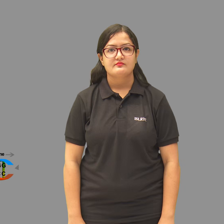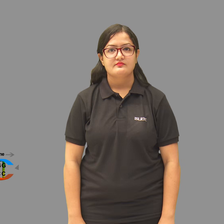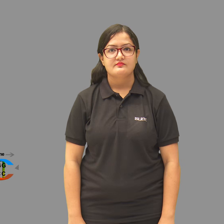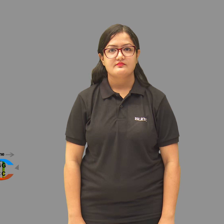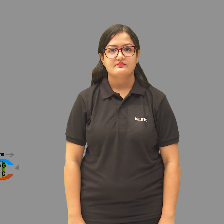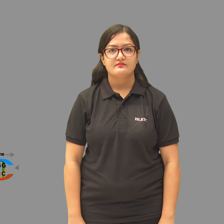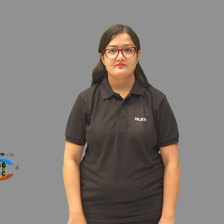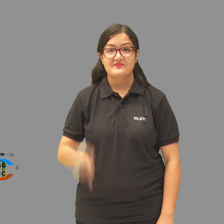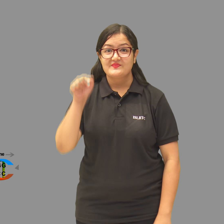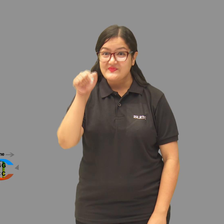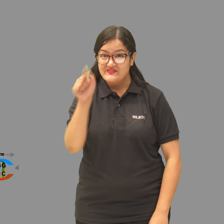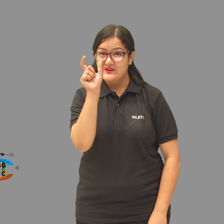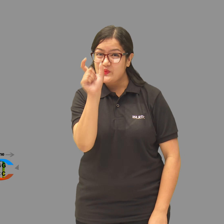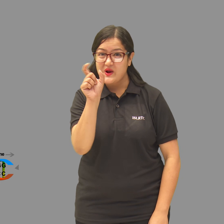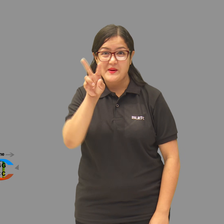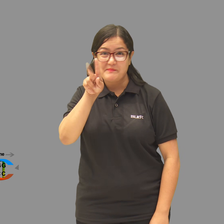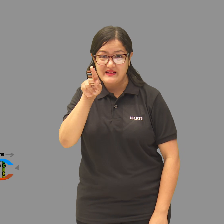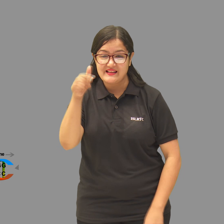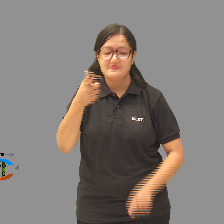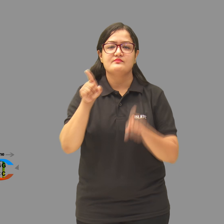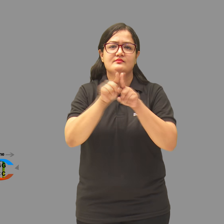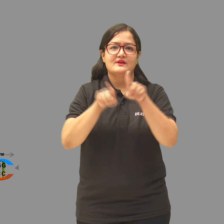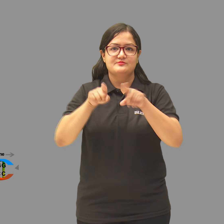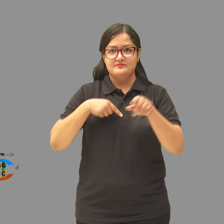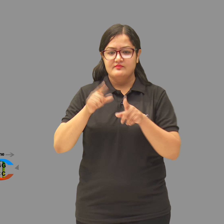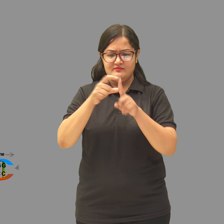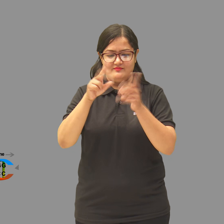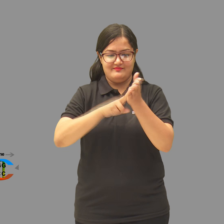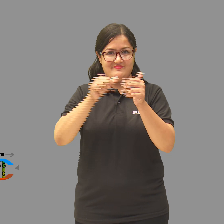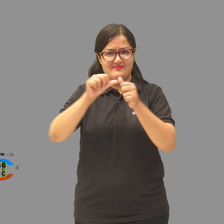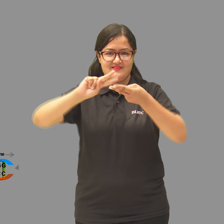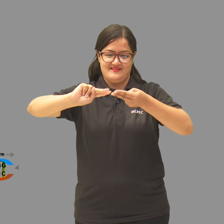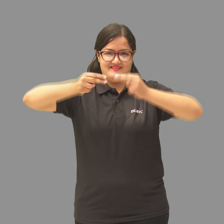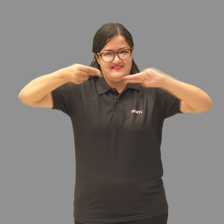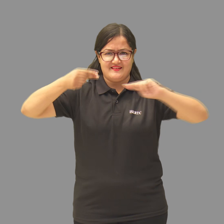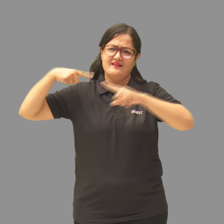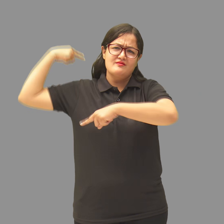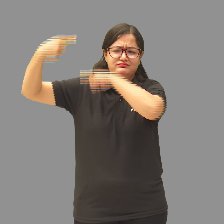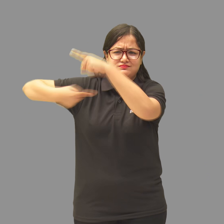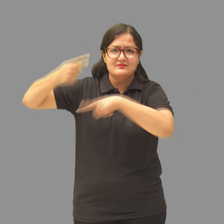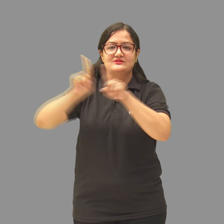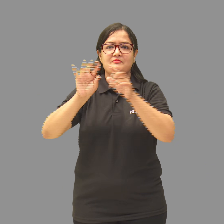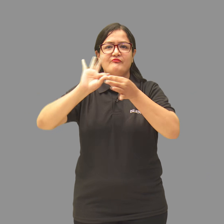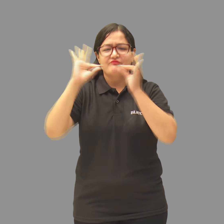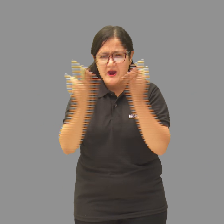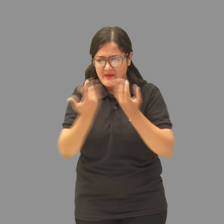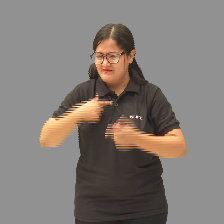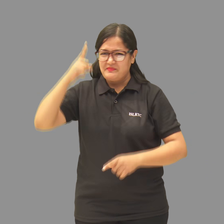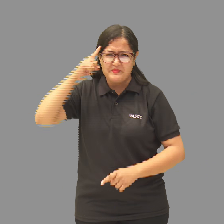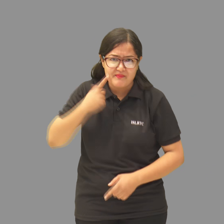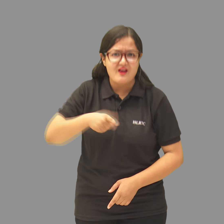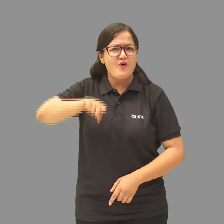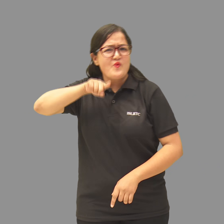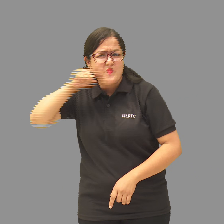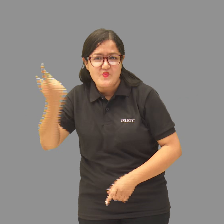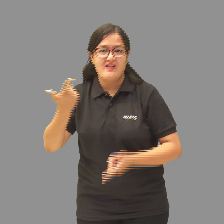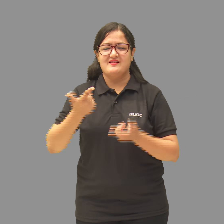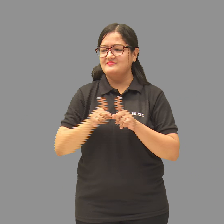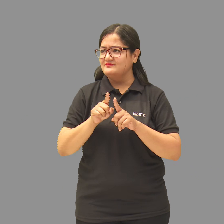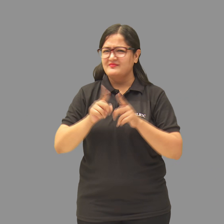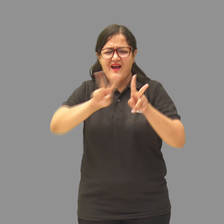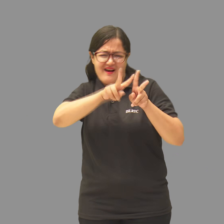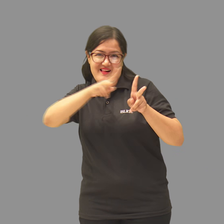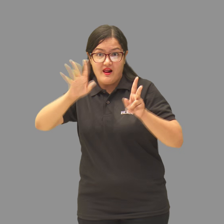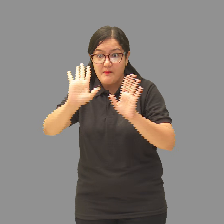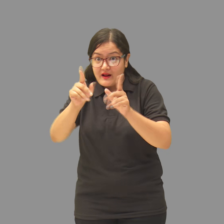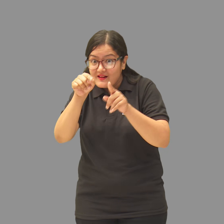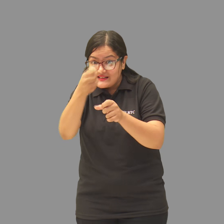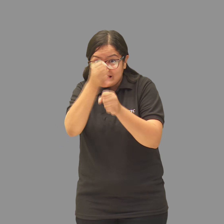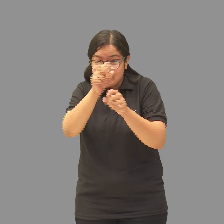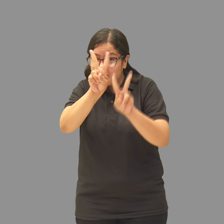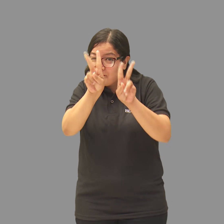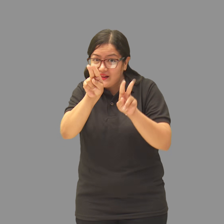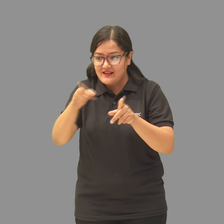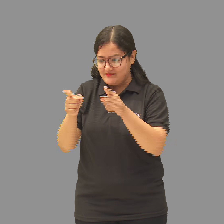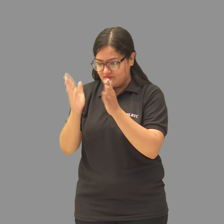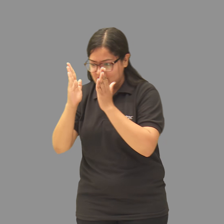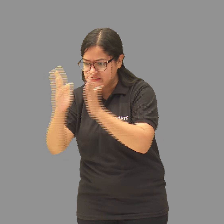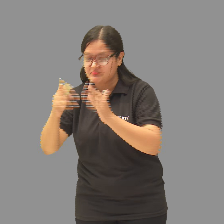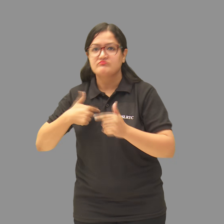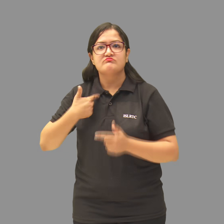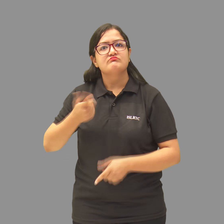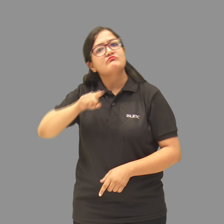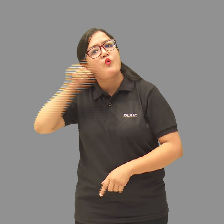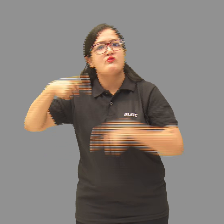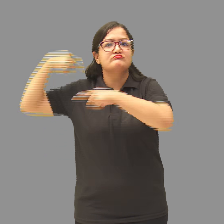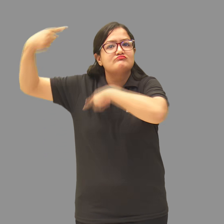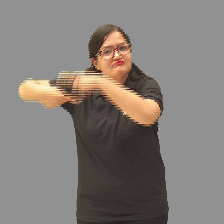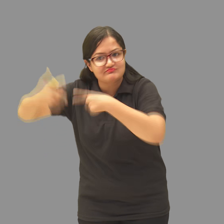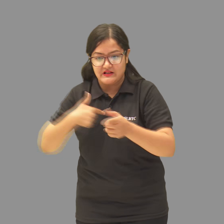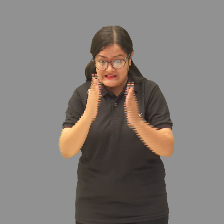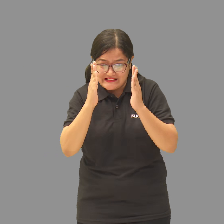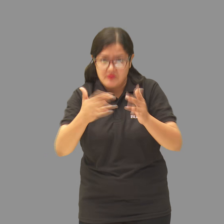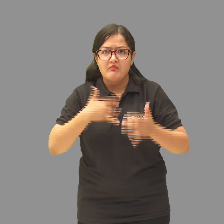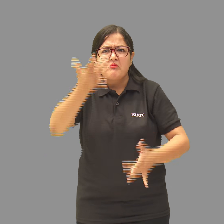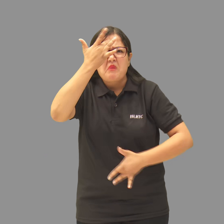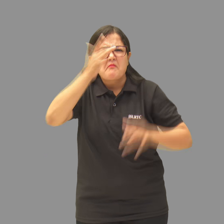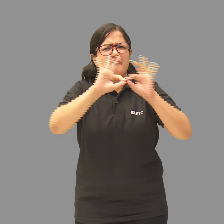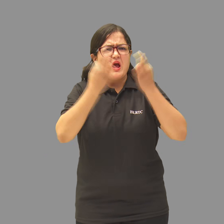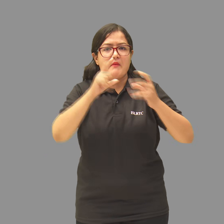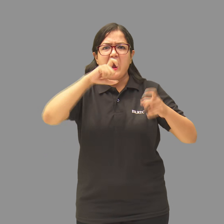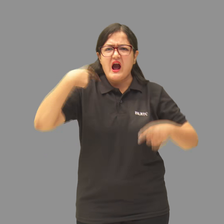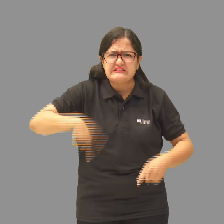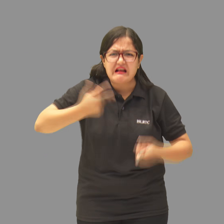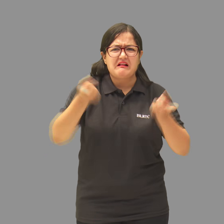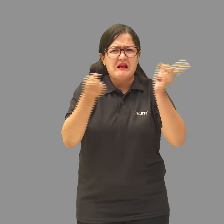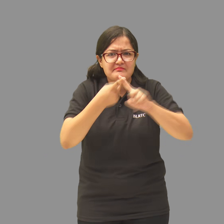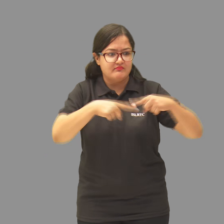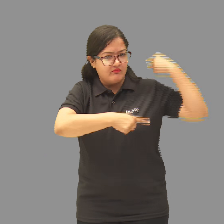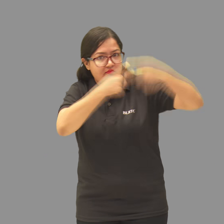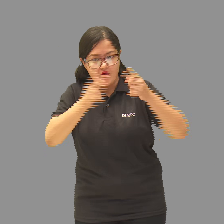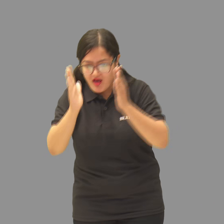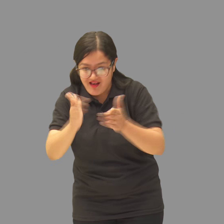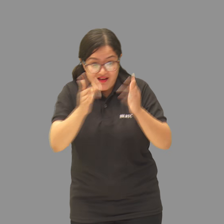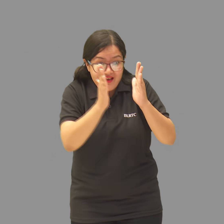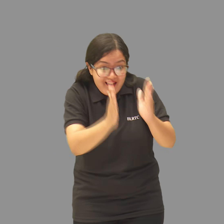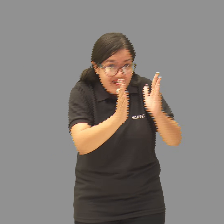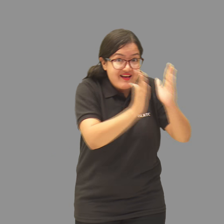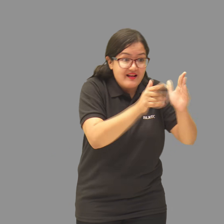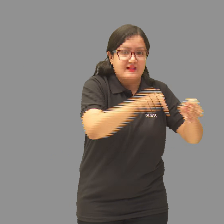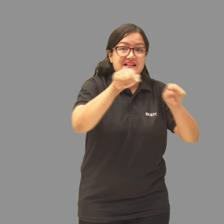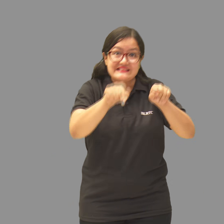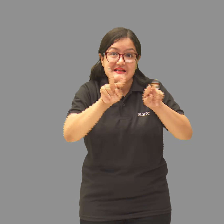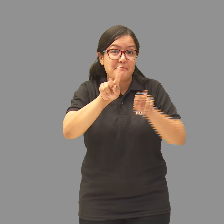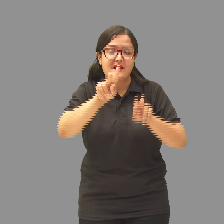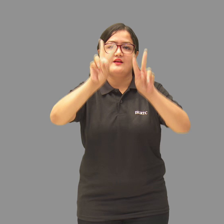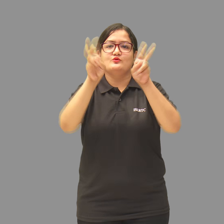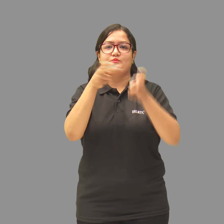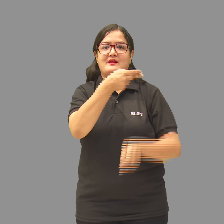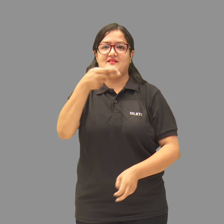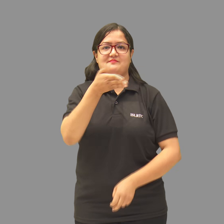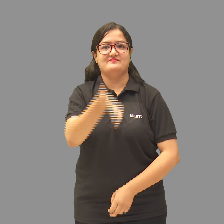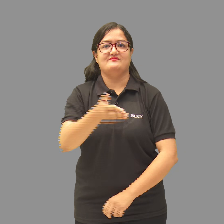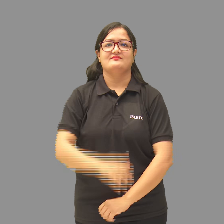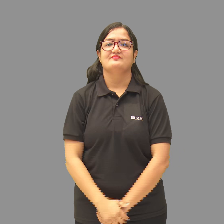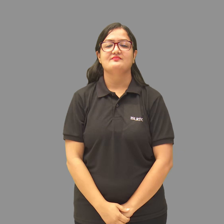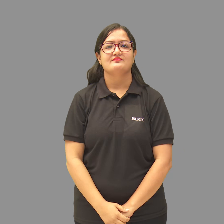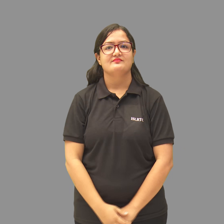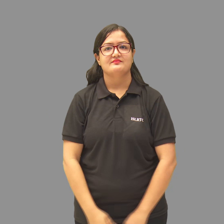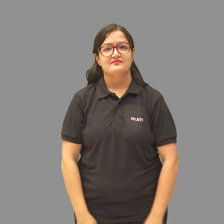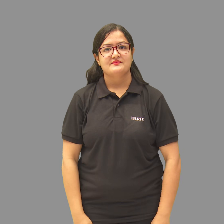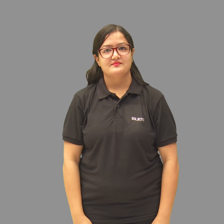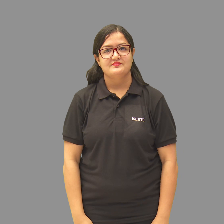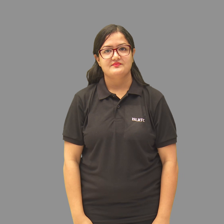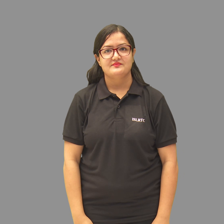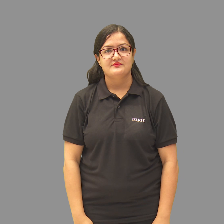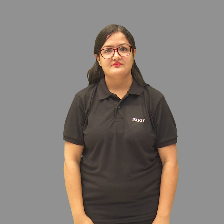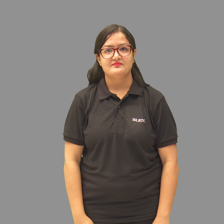DNA and Genes